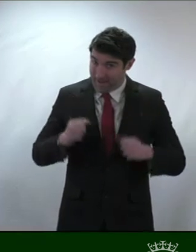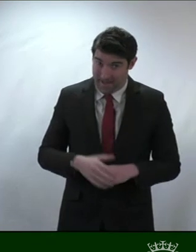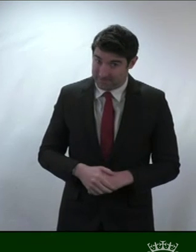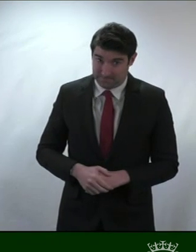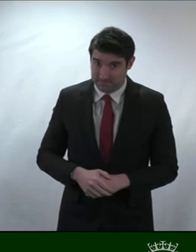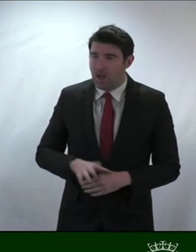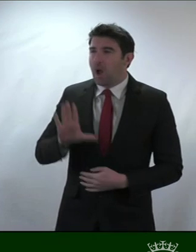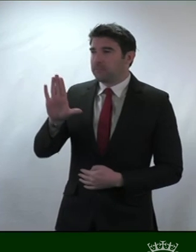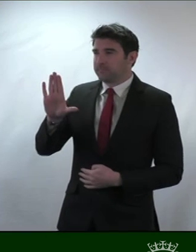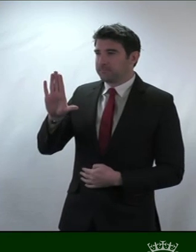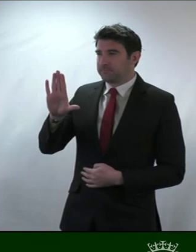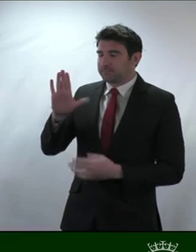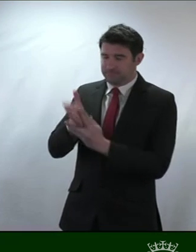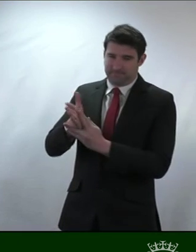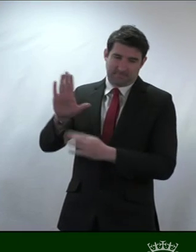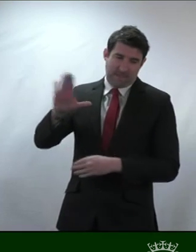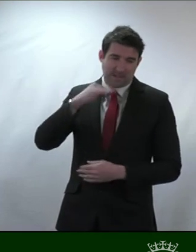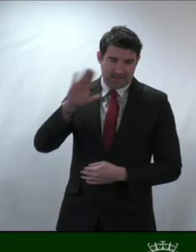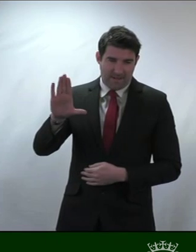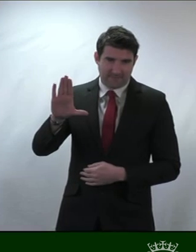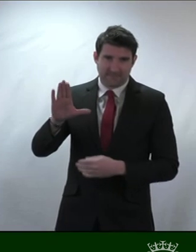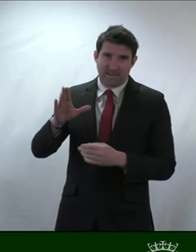We’ve got the message!